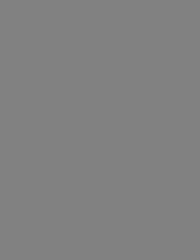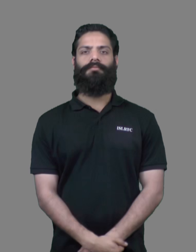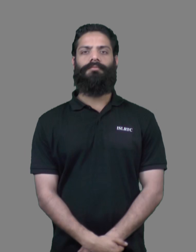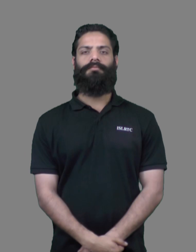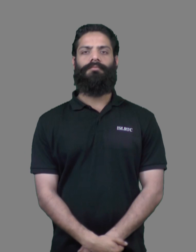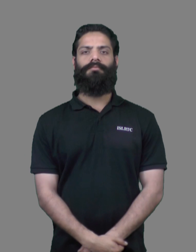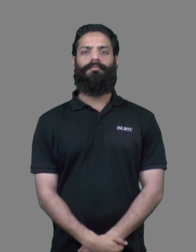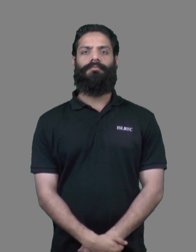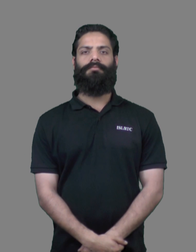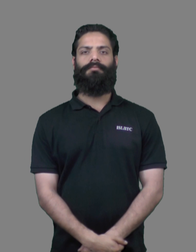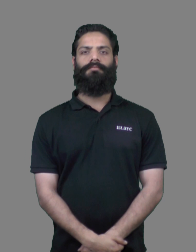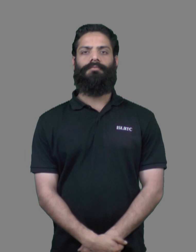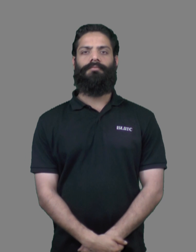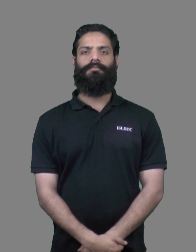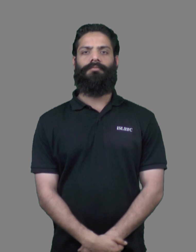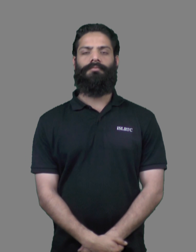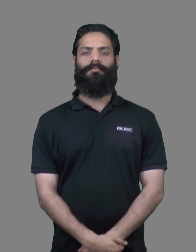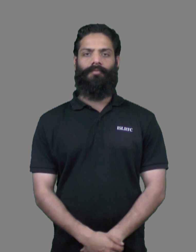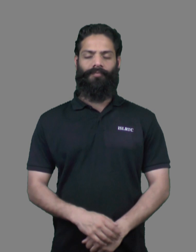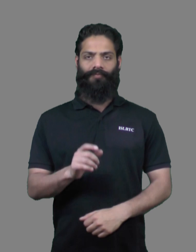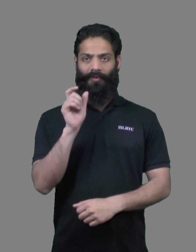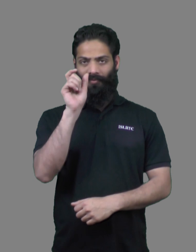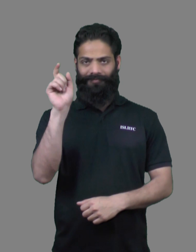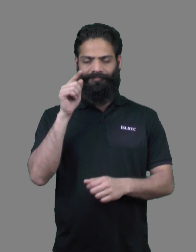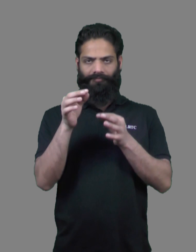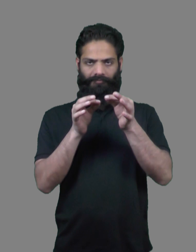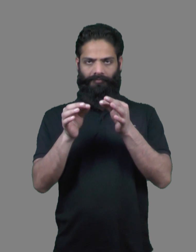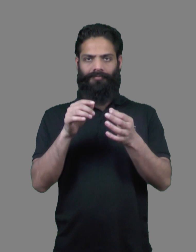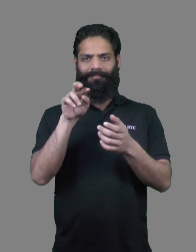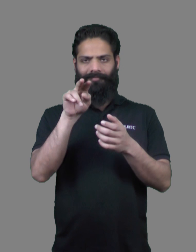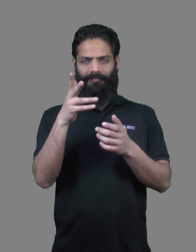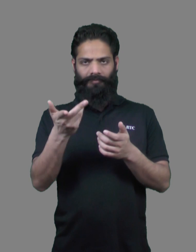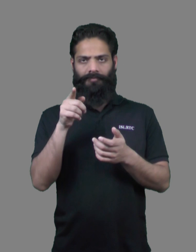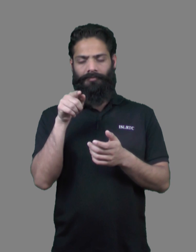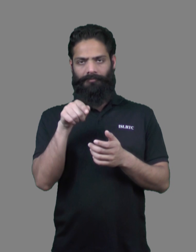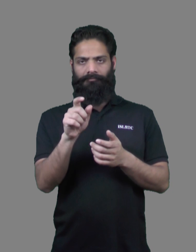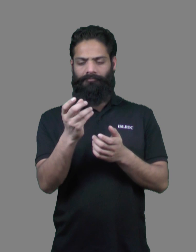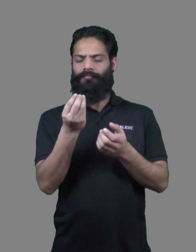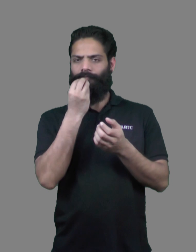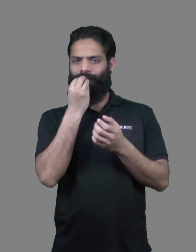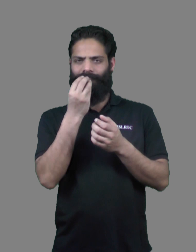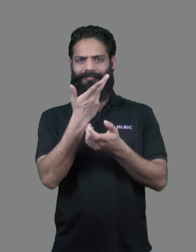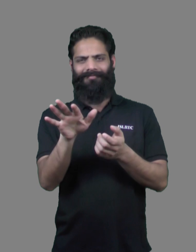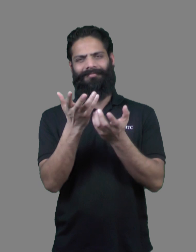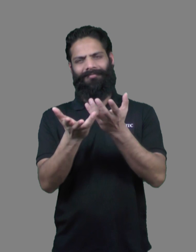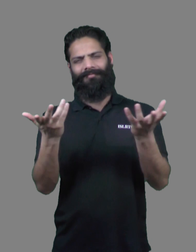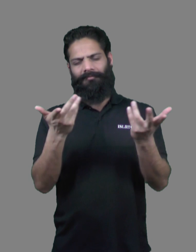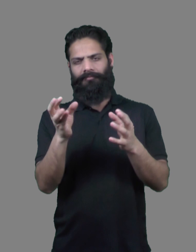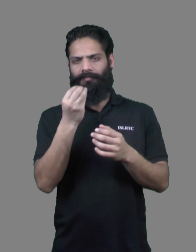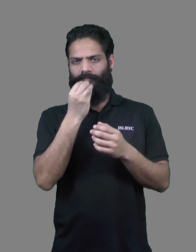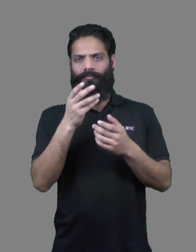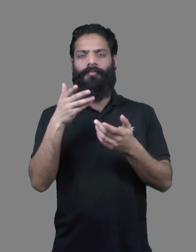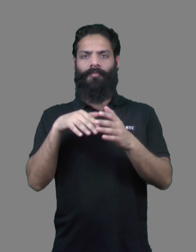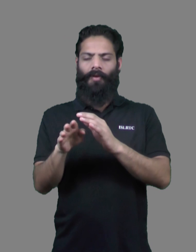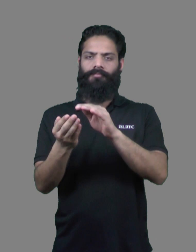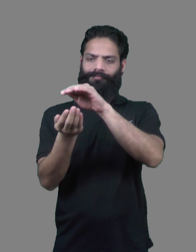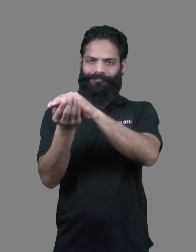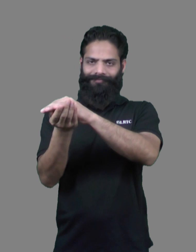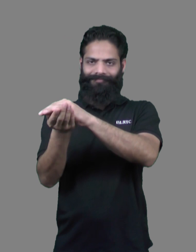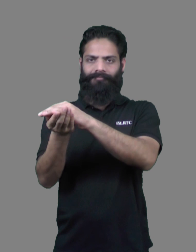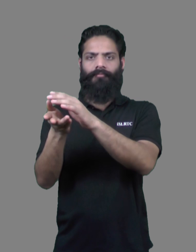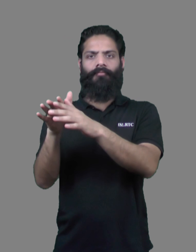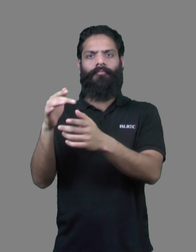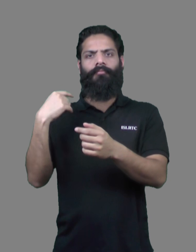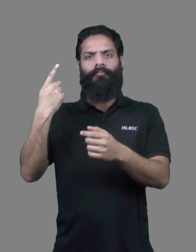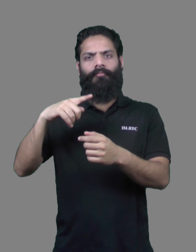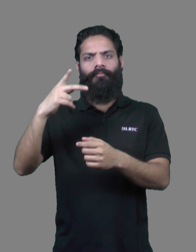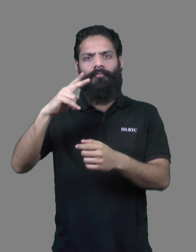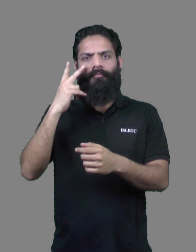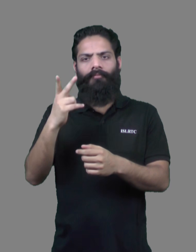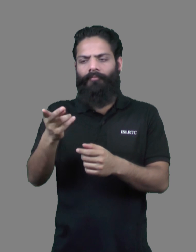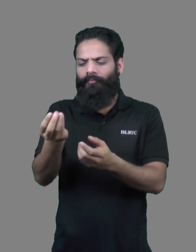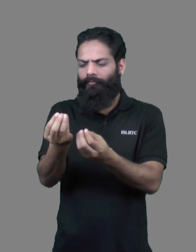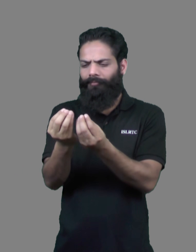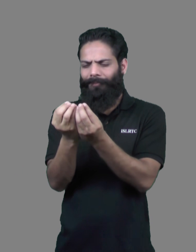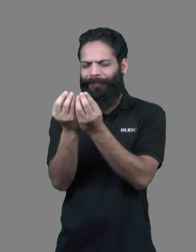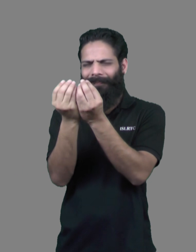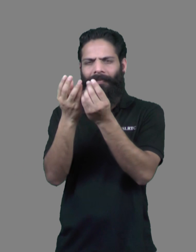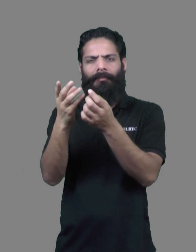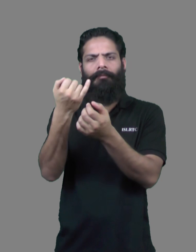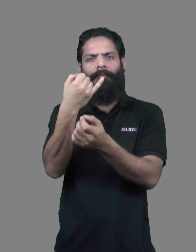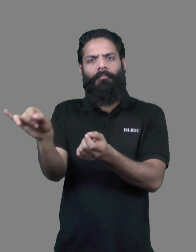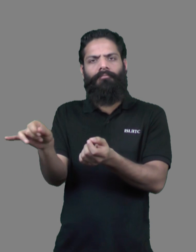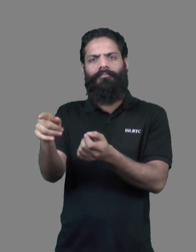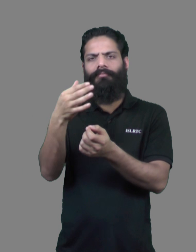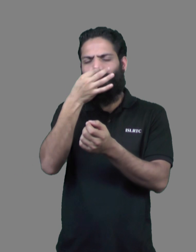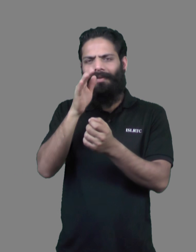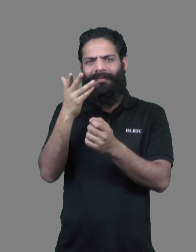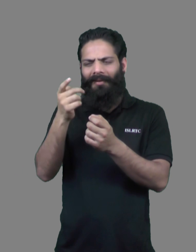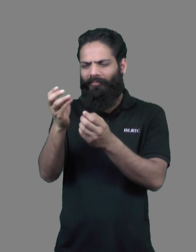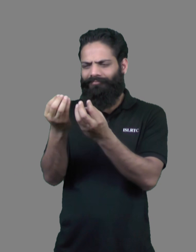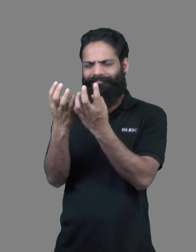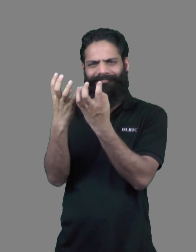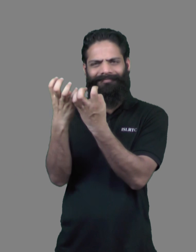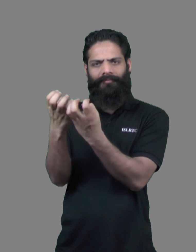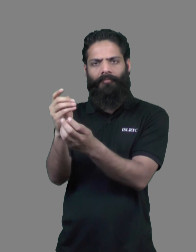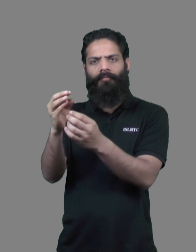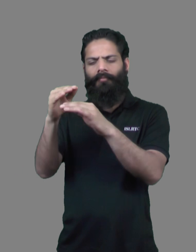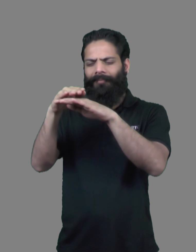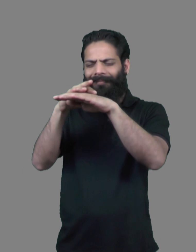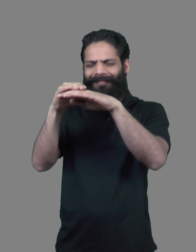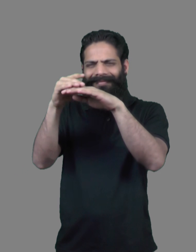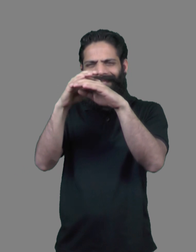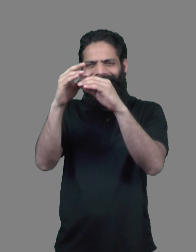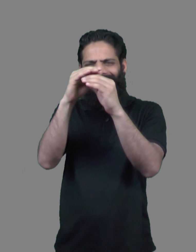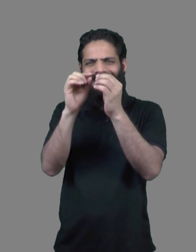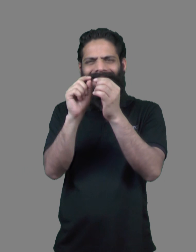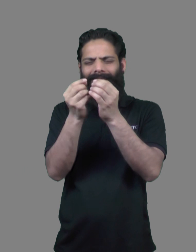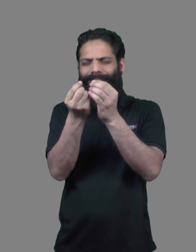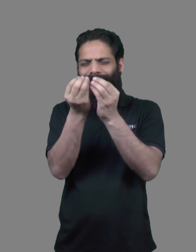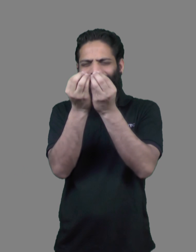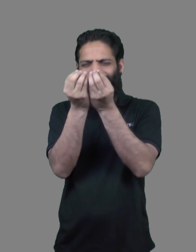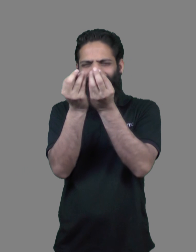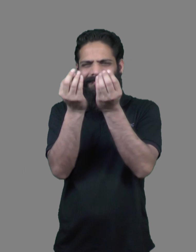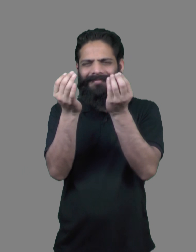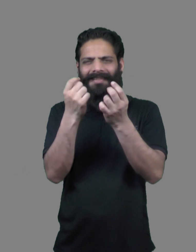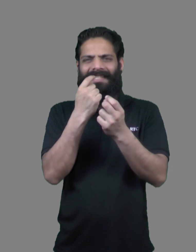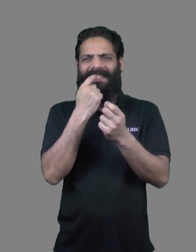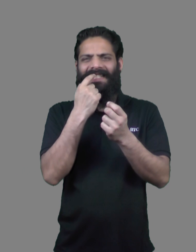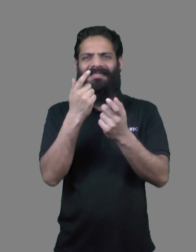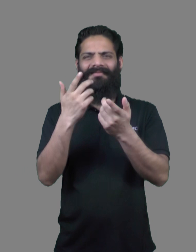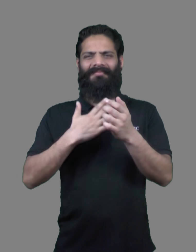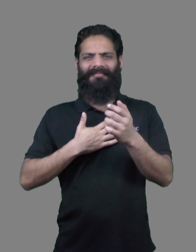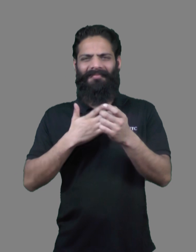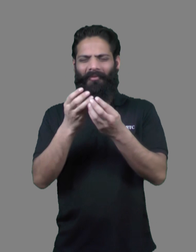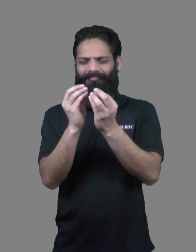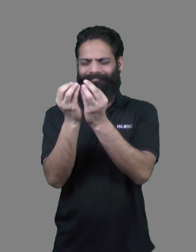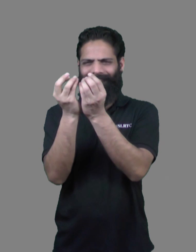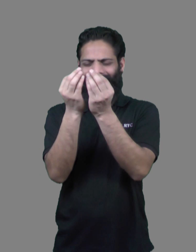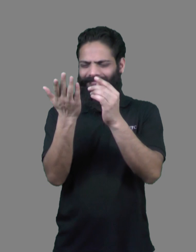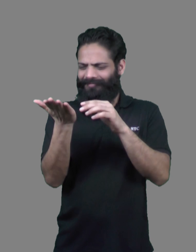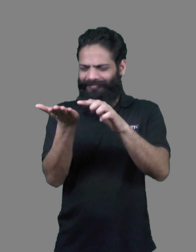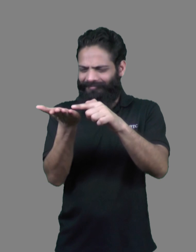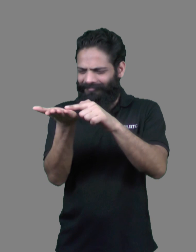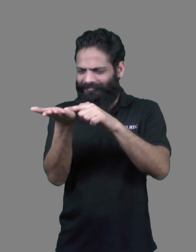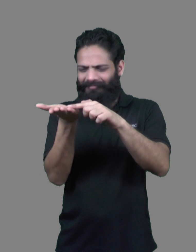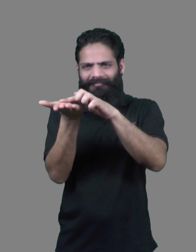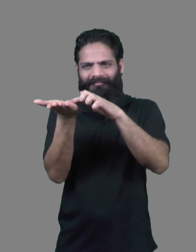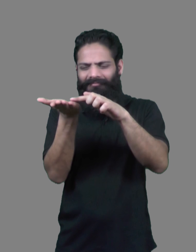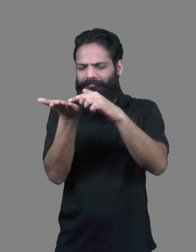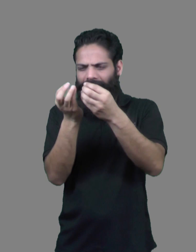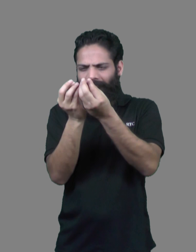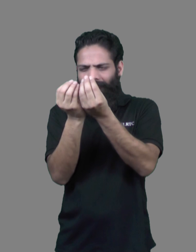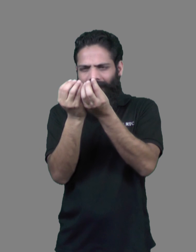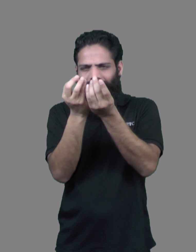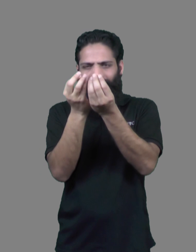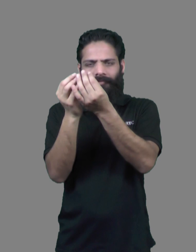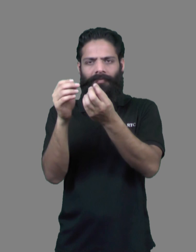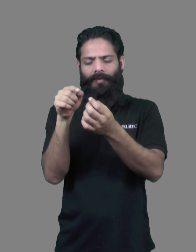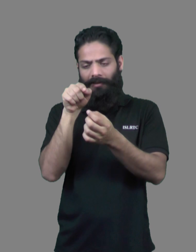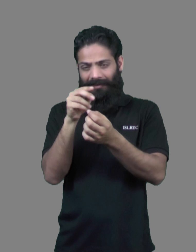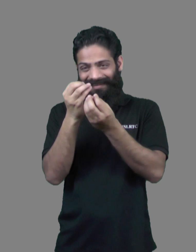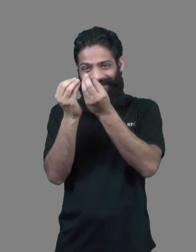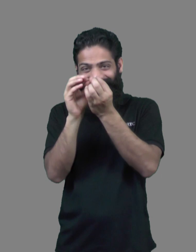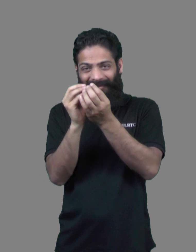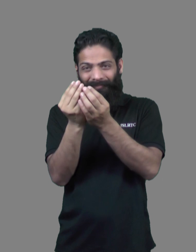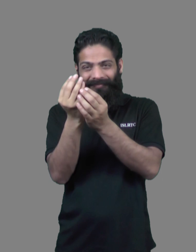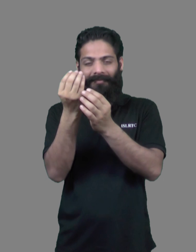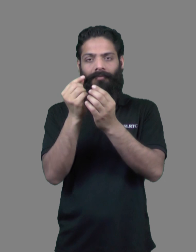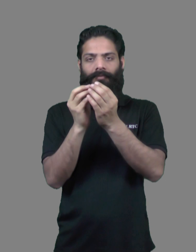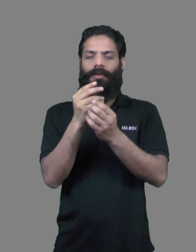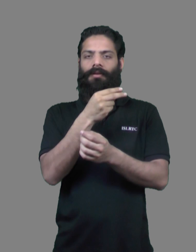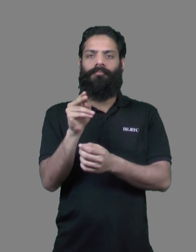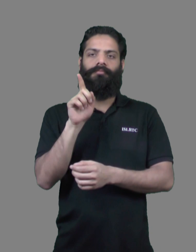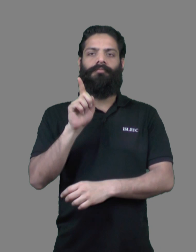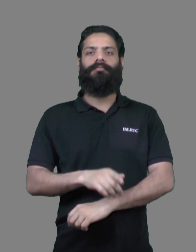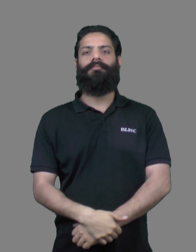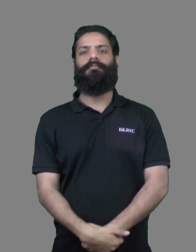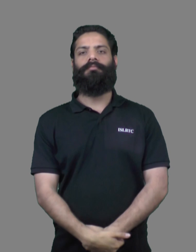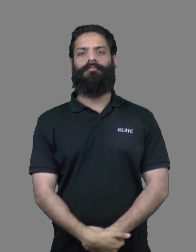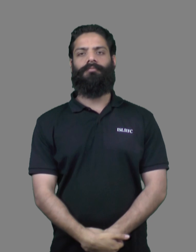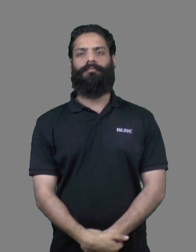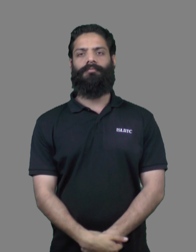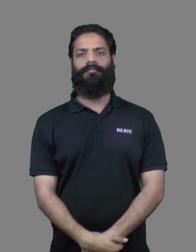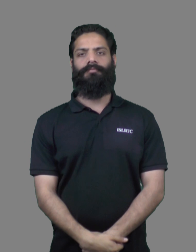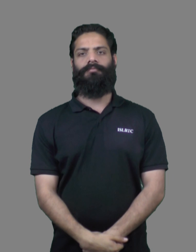Fungus